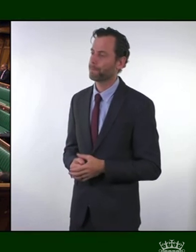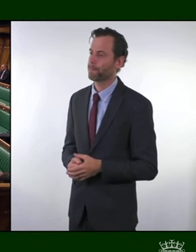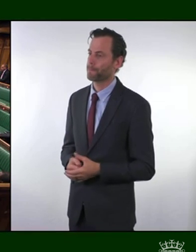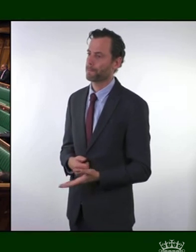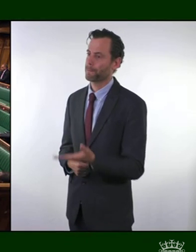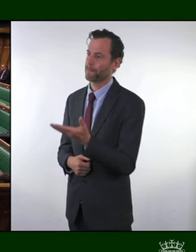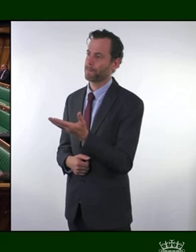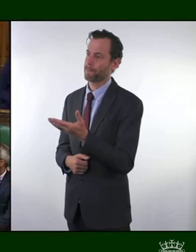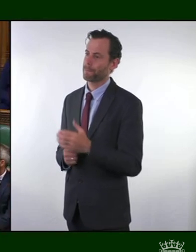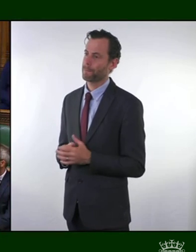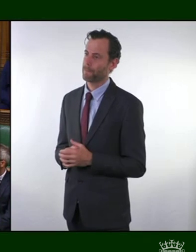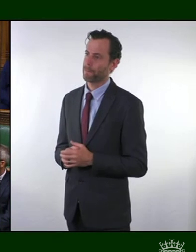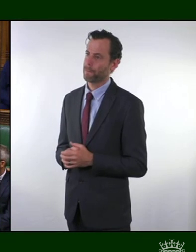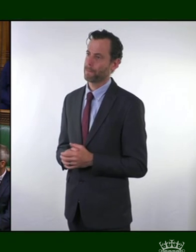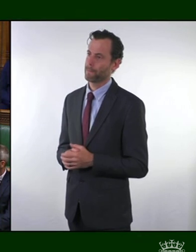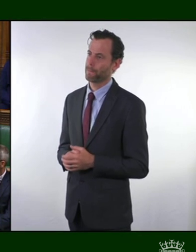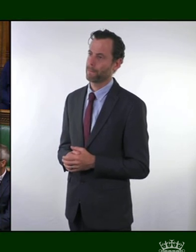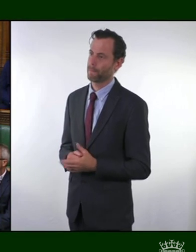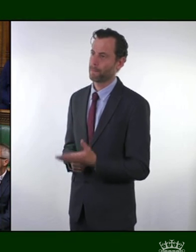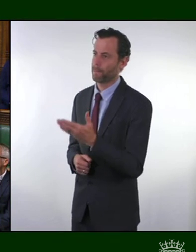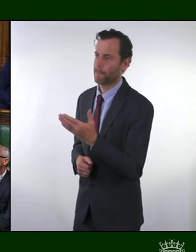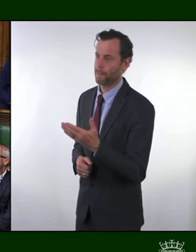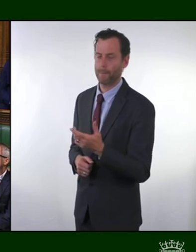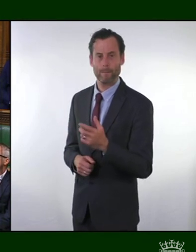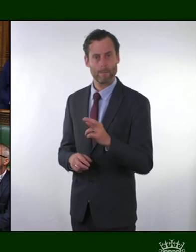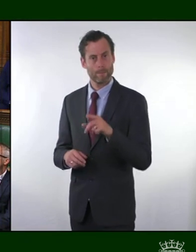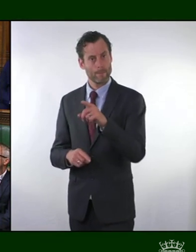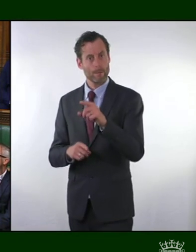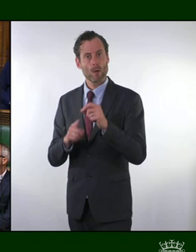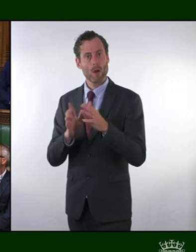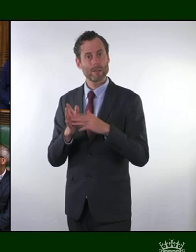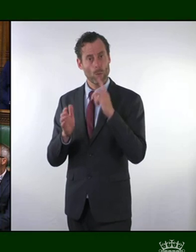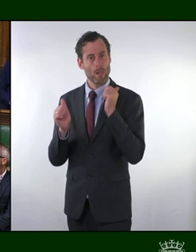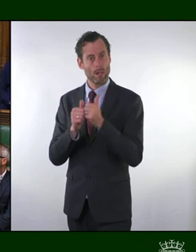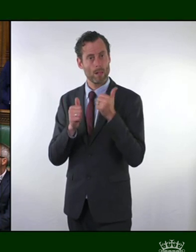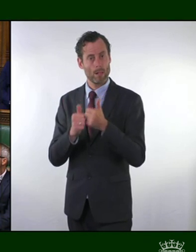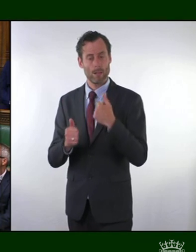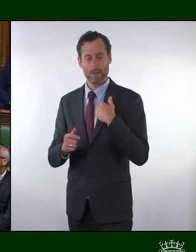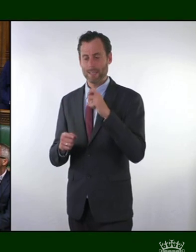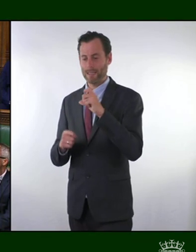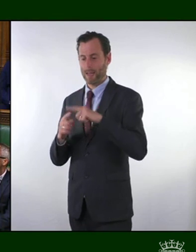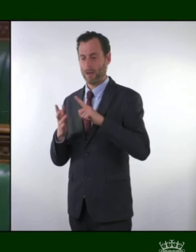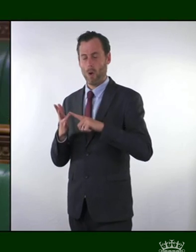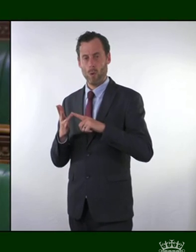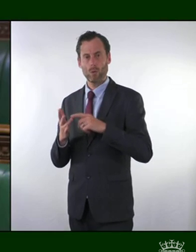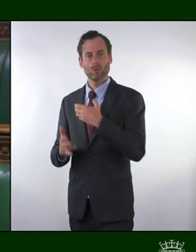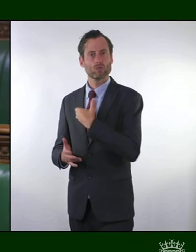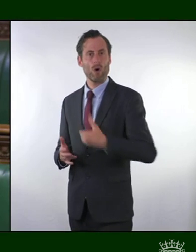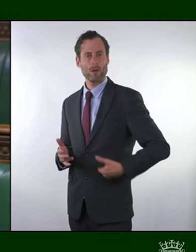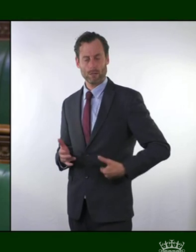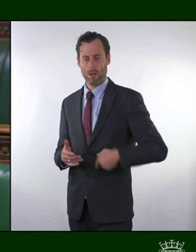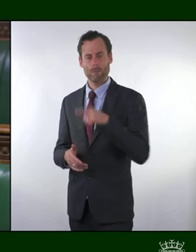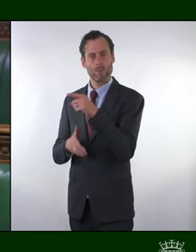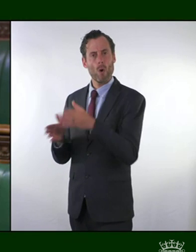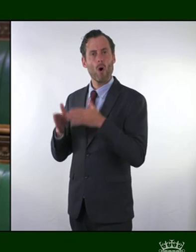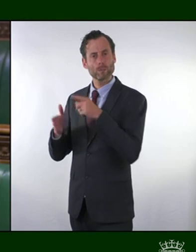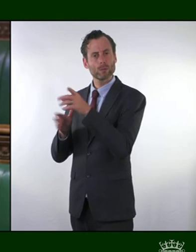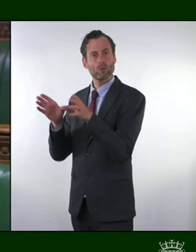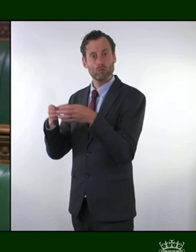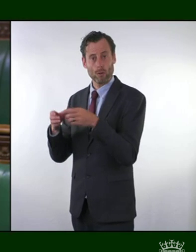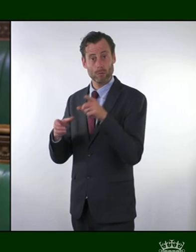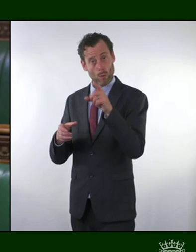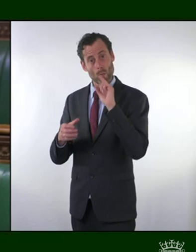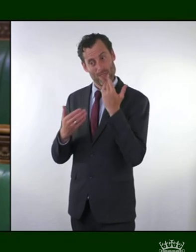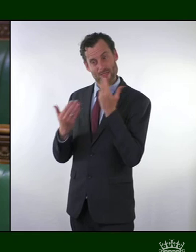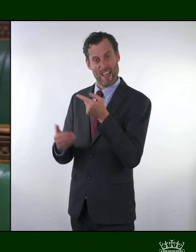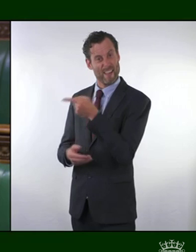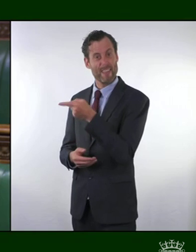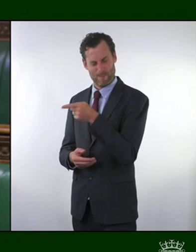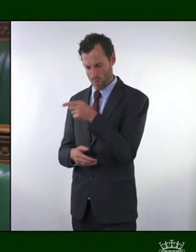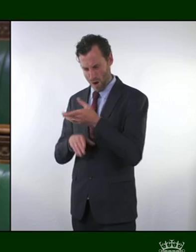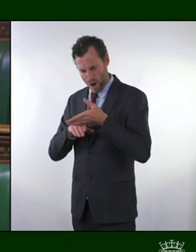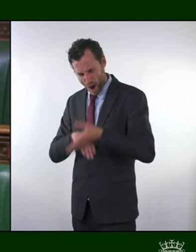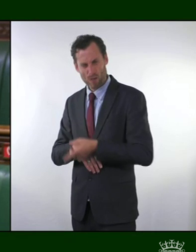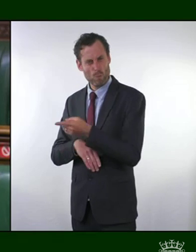I am sure that the Prime Minister will join me in thanking Richard Parker, the chief executive officer of Doncaster and Bassetlaw Teaching Hospitals NHS Foundation Trust, and his staff for all their hard work during the covid pandemic.